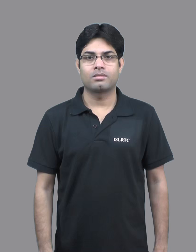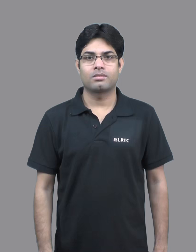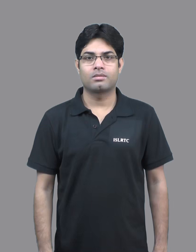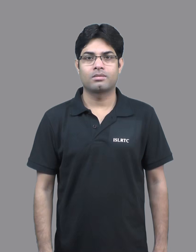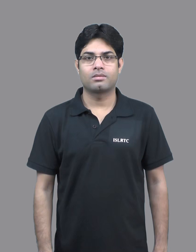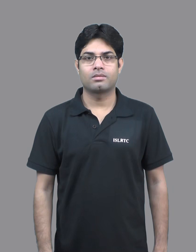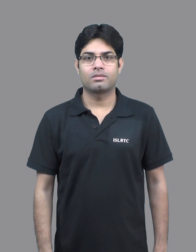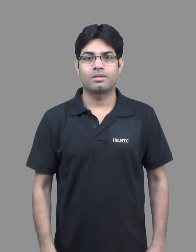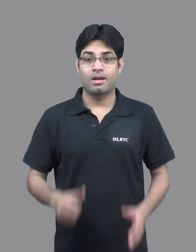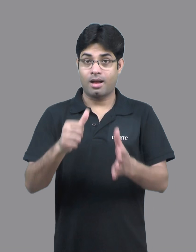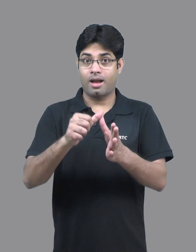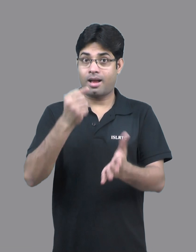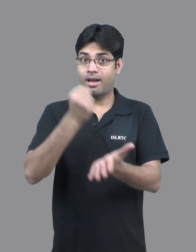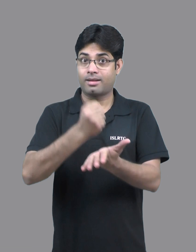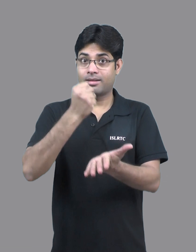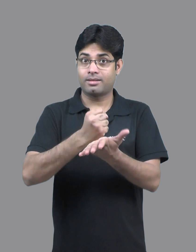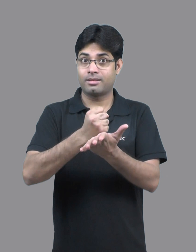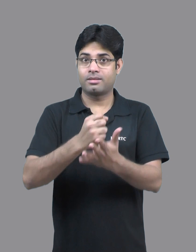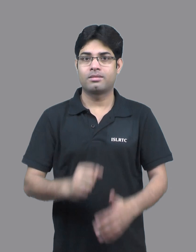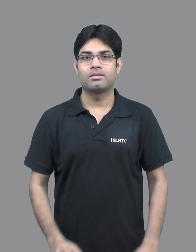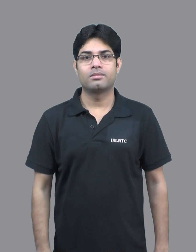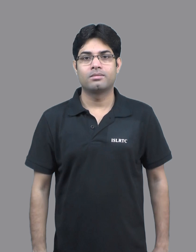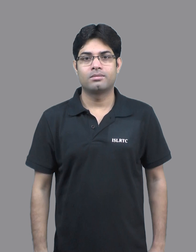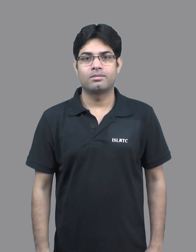Ginger